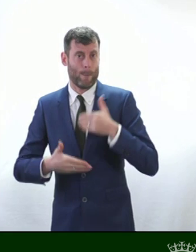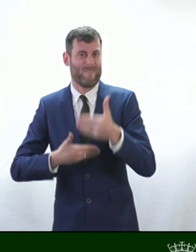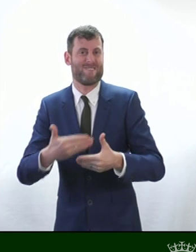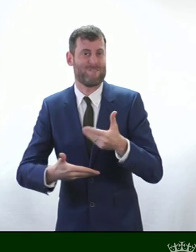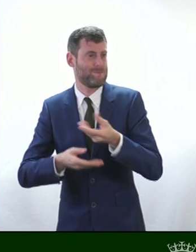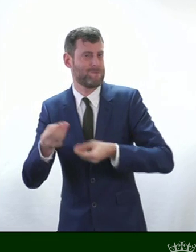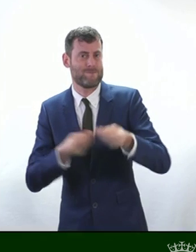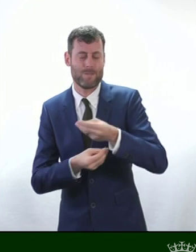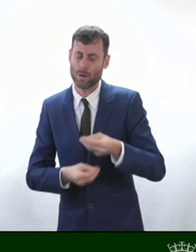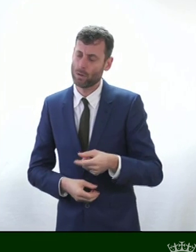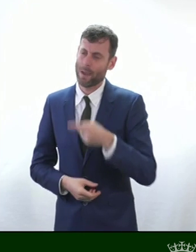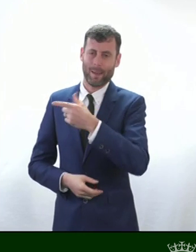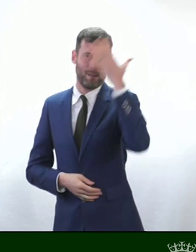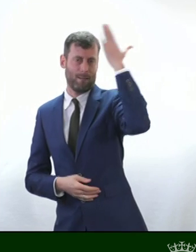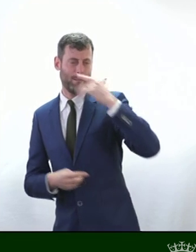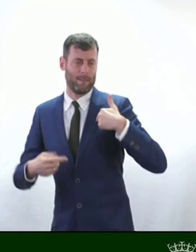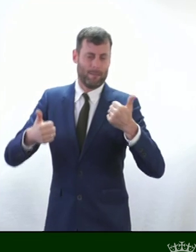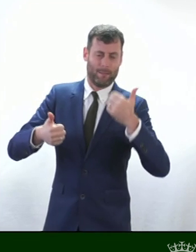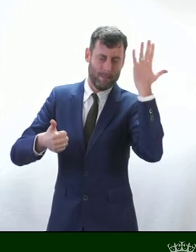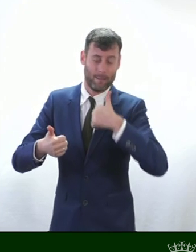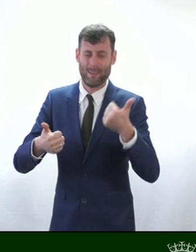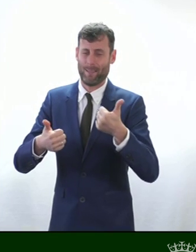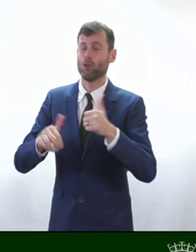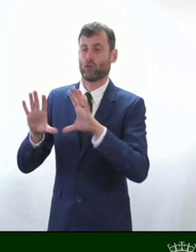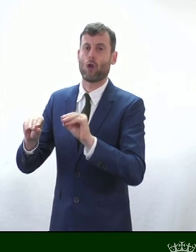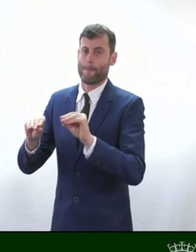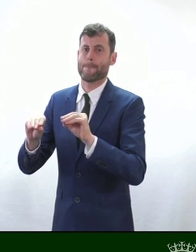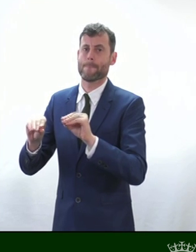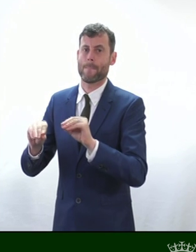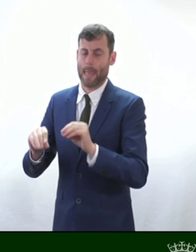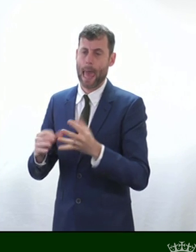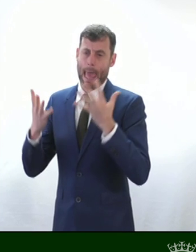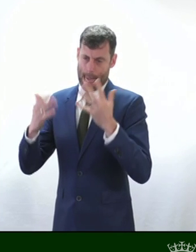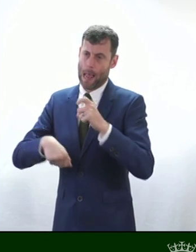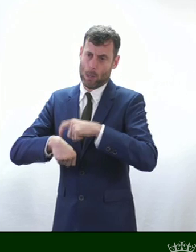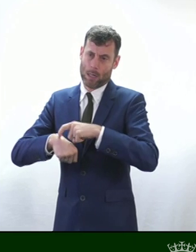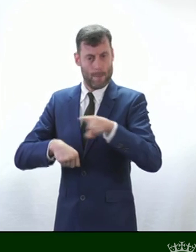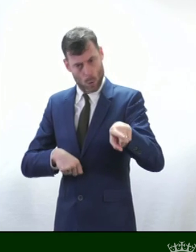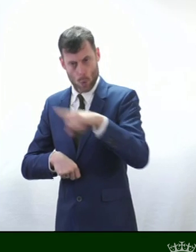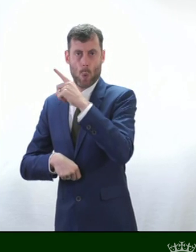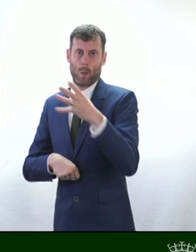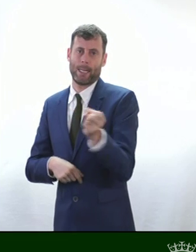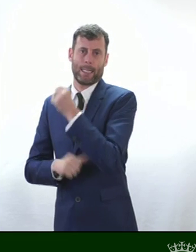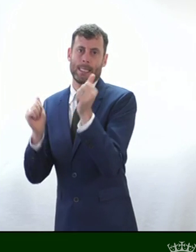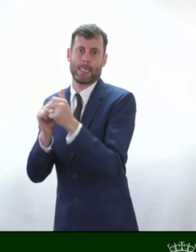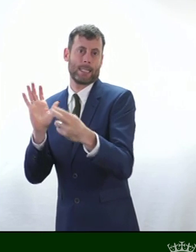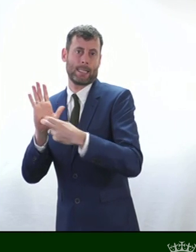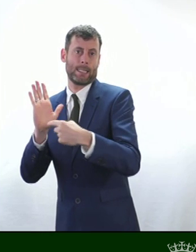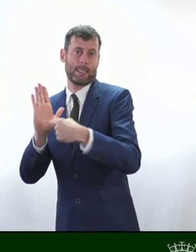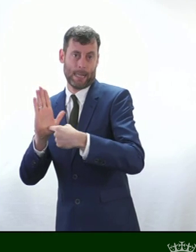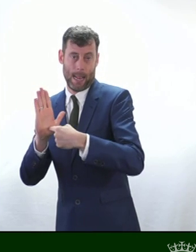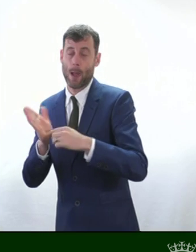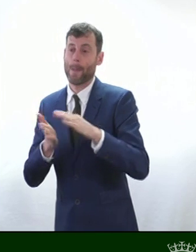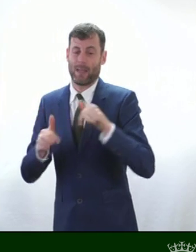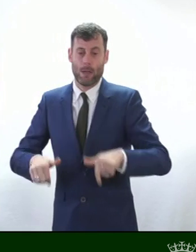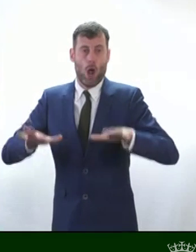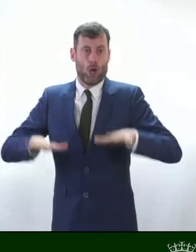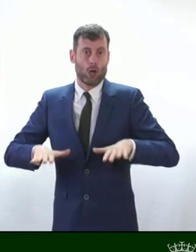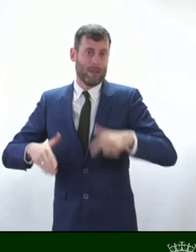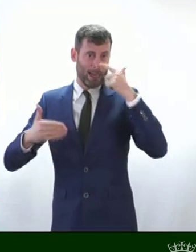Will he end this charade? In that uncertainty, will he get the deal that he promised and allow the country to move on?